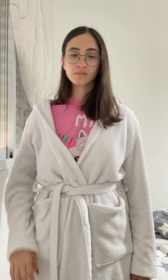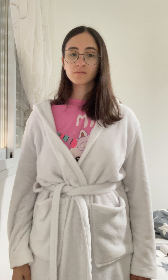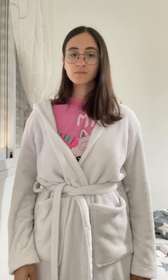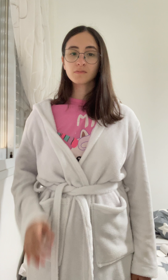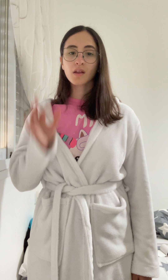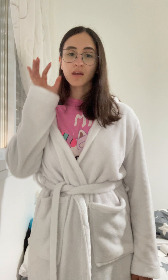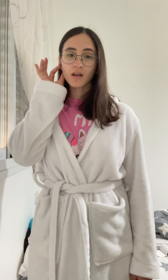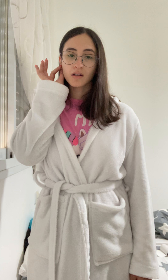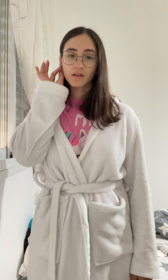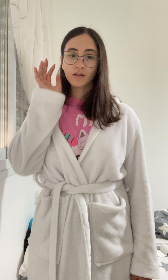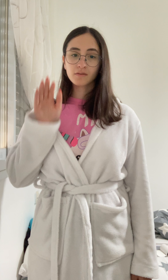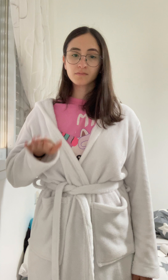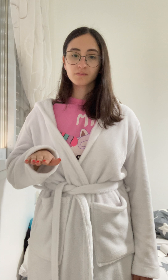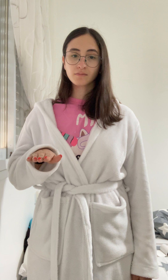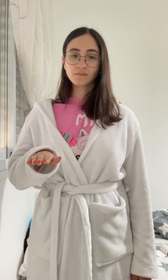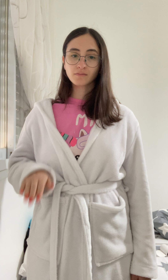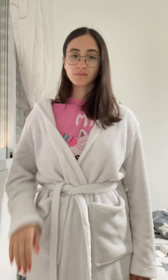ילדה